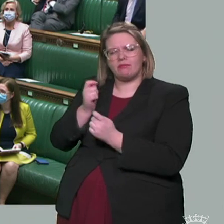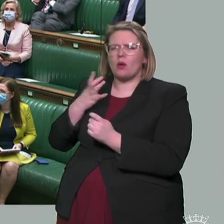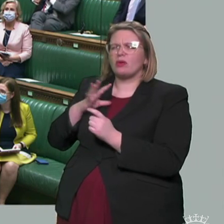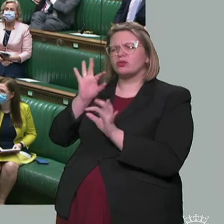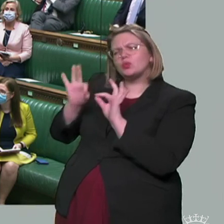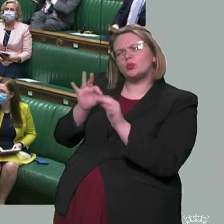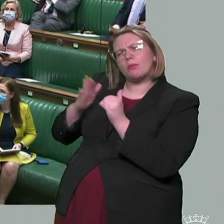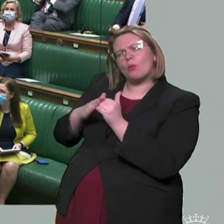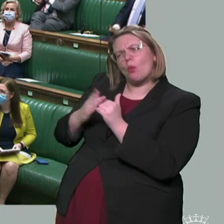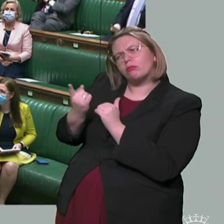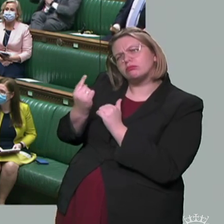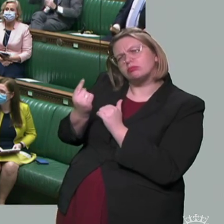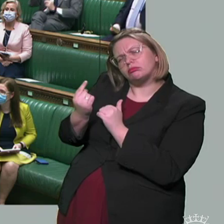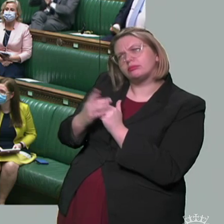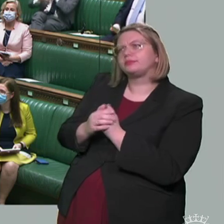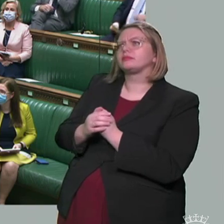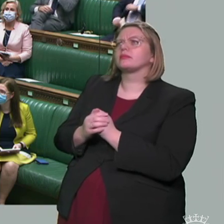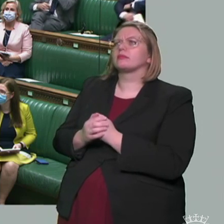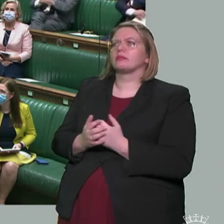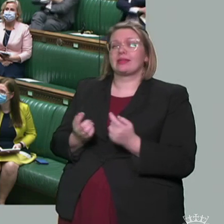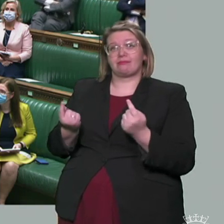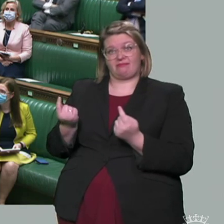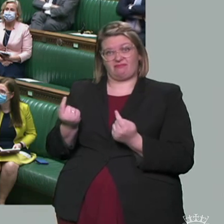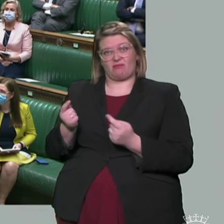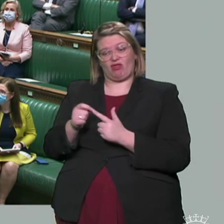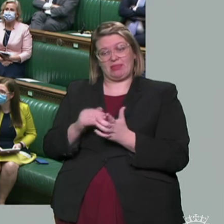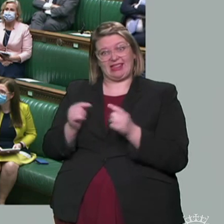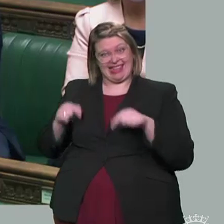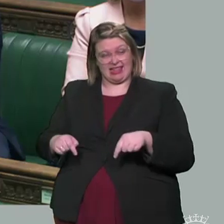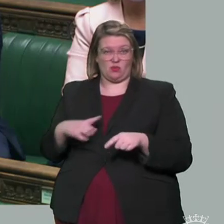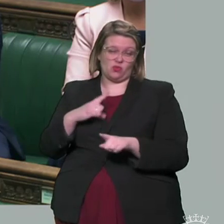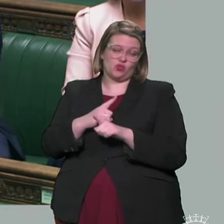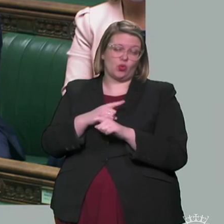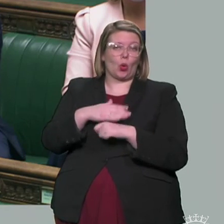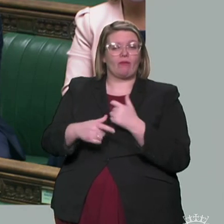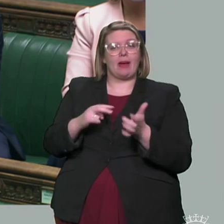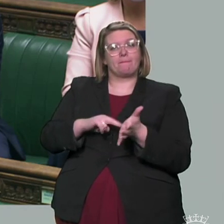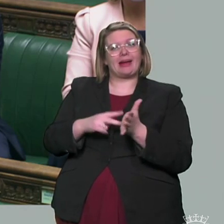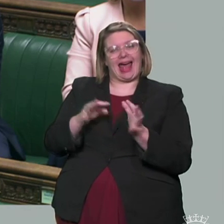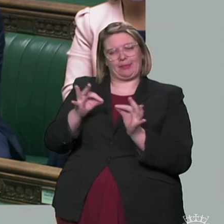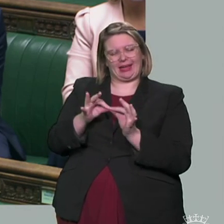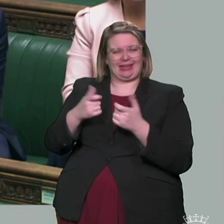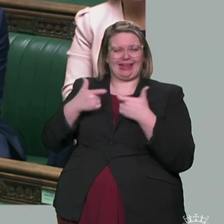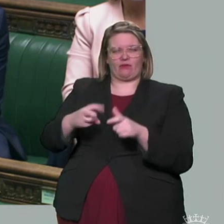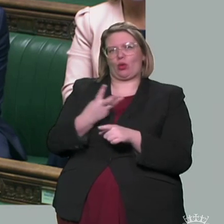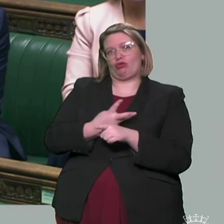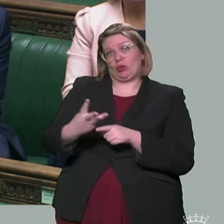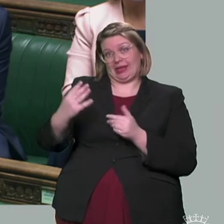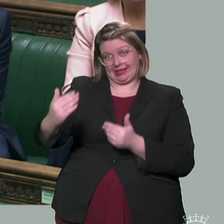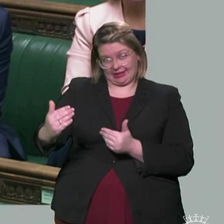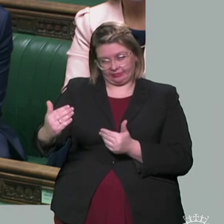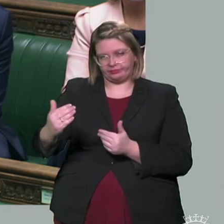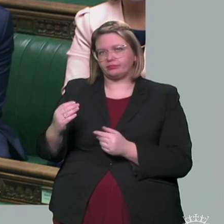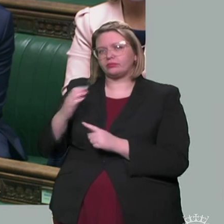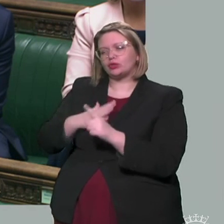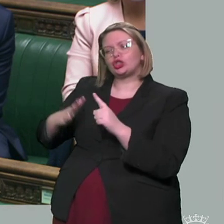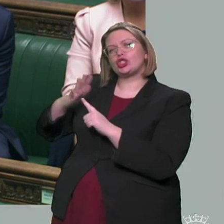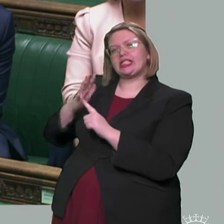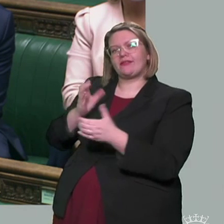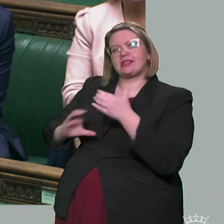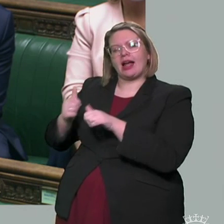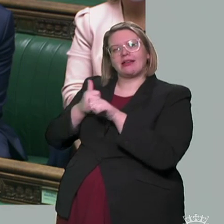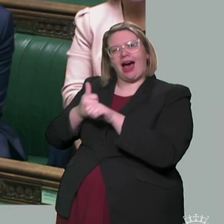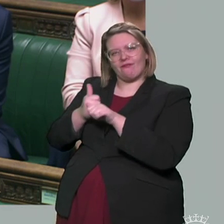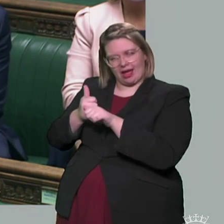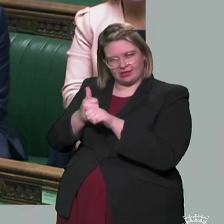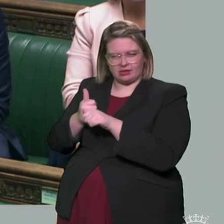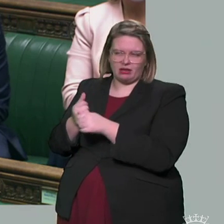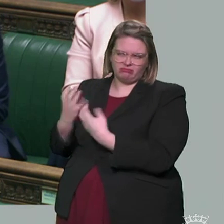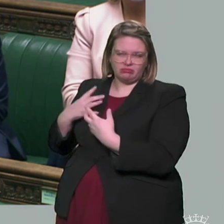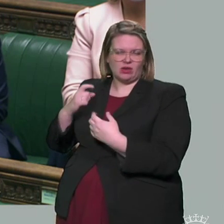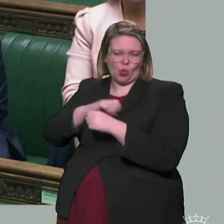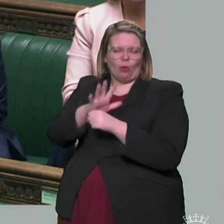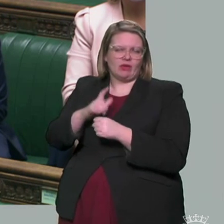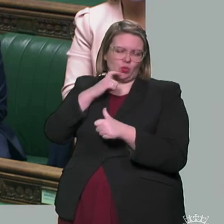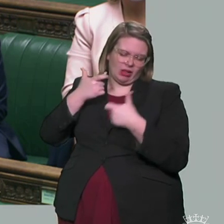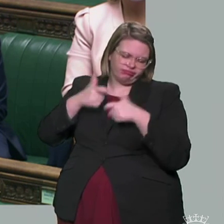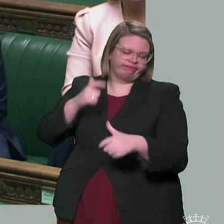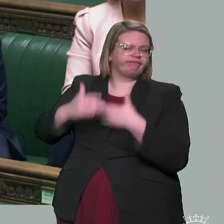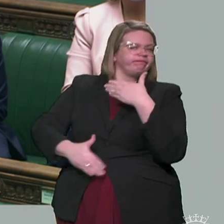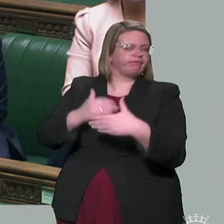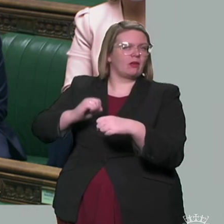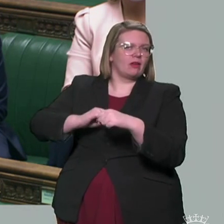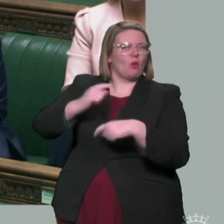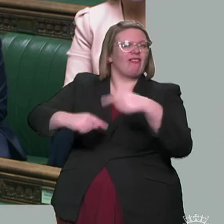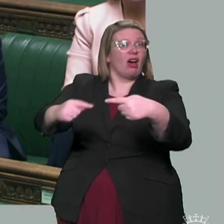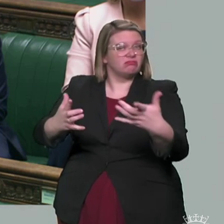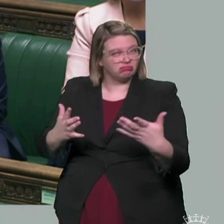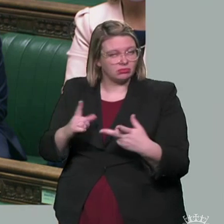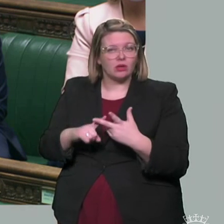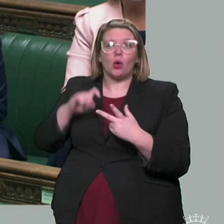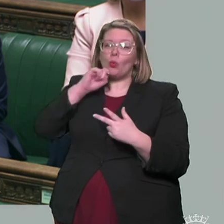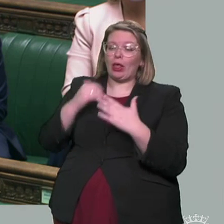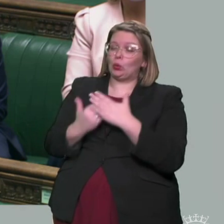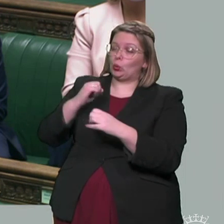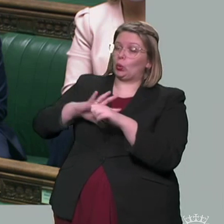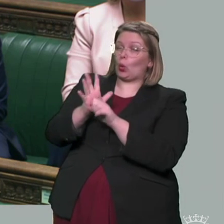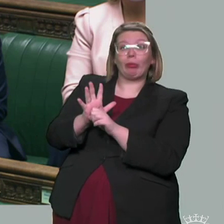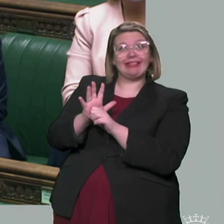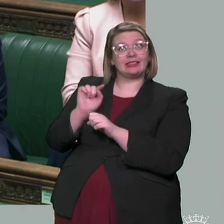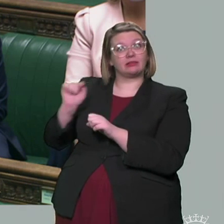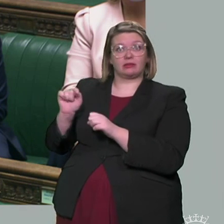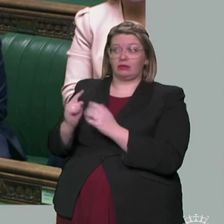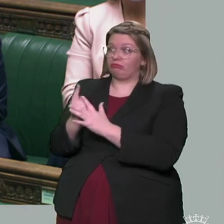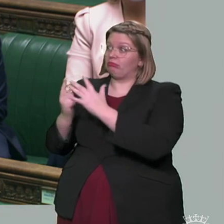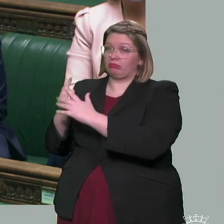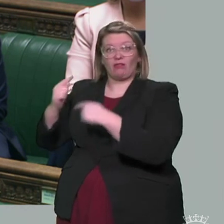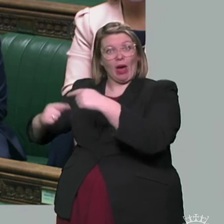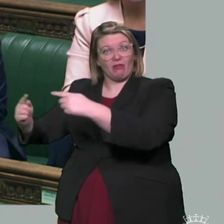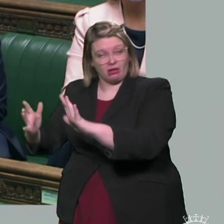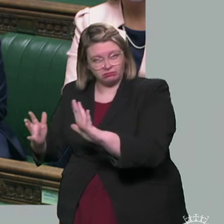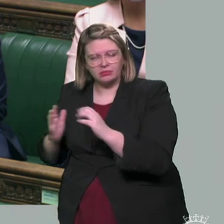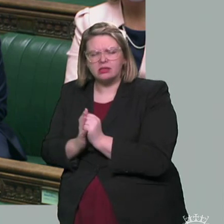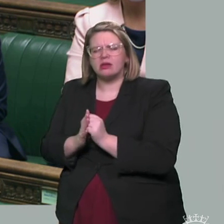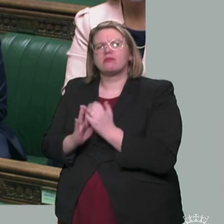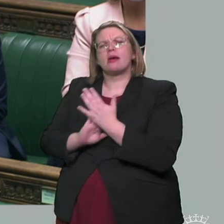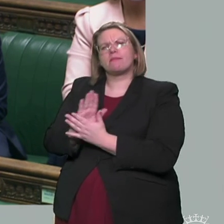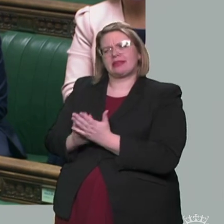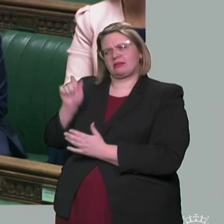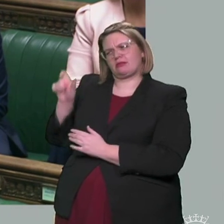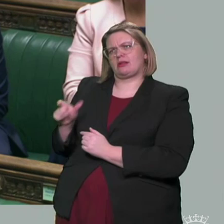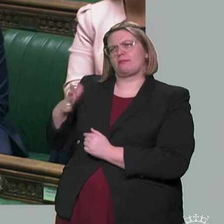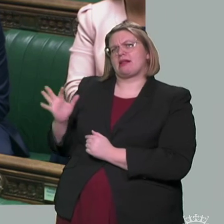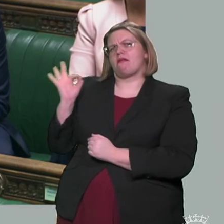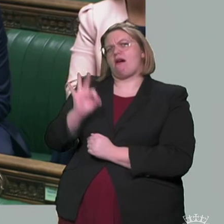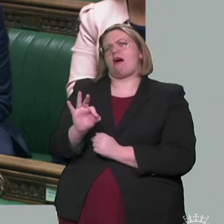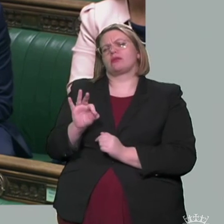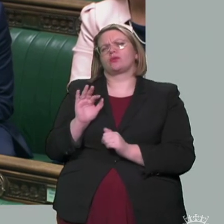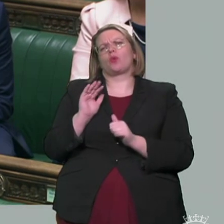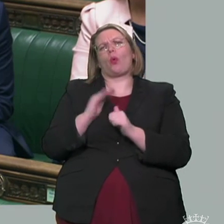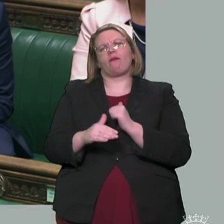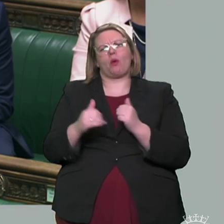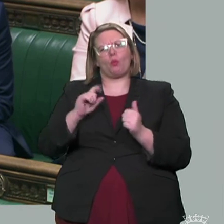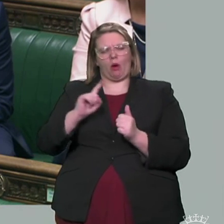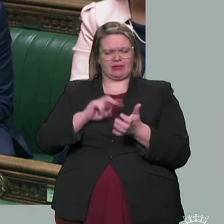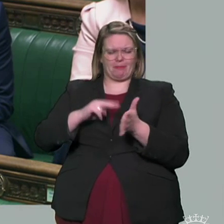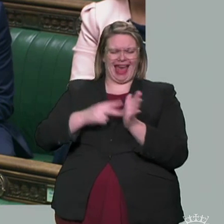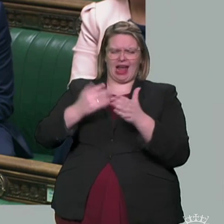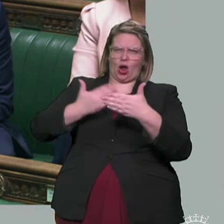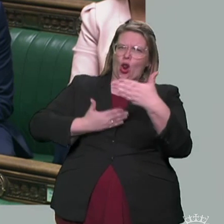He has come to the House today to extend plan B restrictions for a further three weeks, but he will know that the chief scientific adviser has said that covid is going to be with us forever, and we are going to have variants forever, so may I press him on his answer to our right honourable Friend the Member for Maidenhead about an exit strategy?